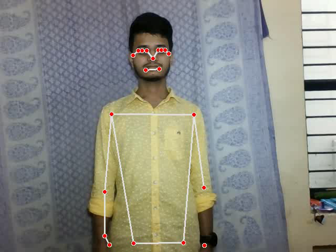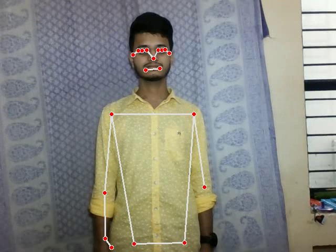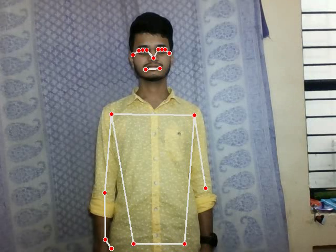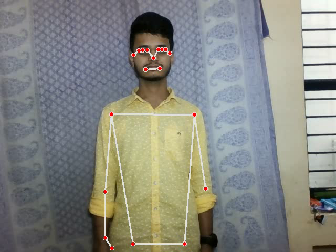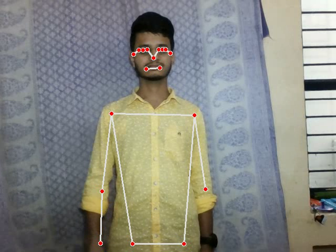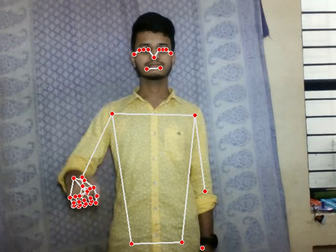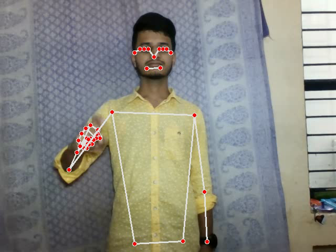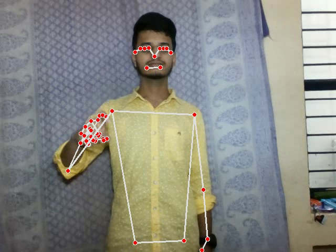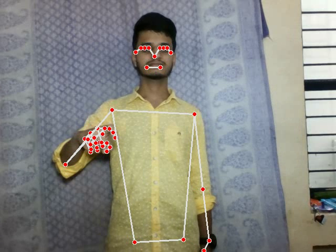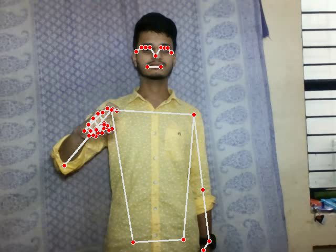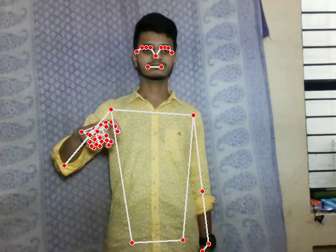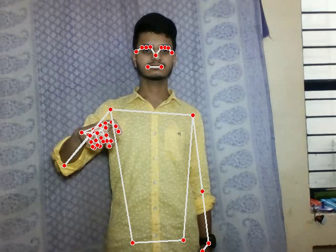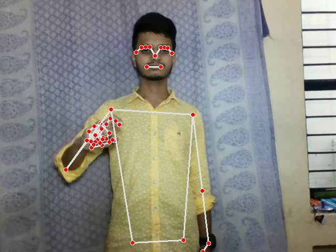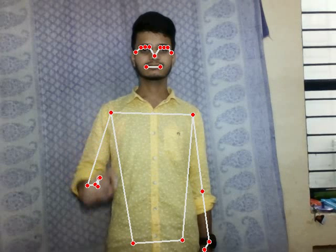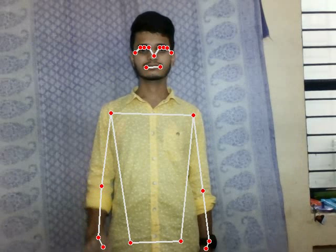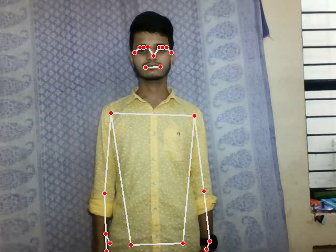need